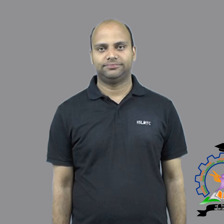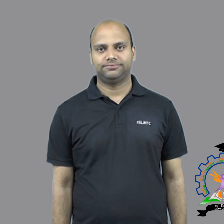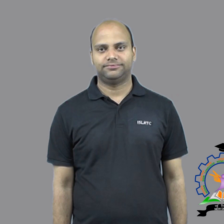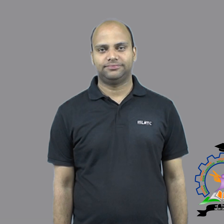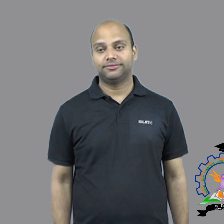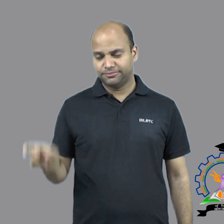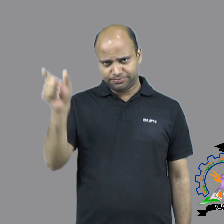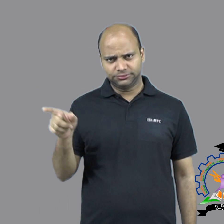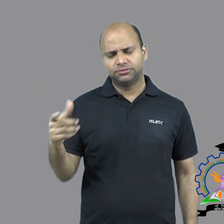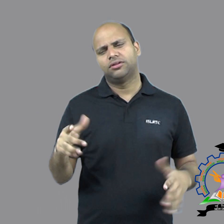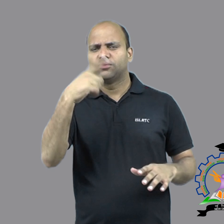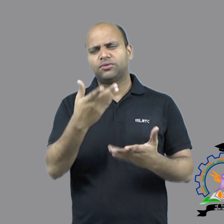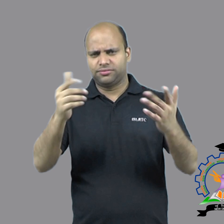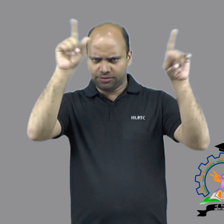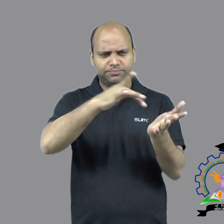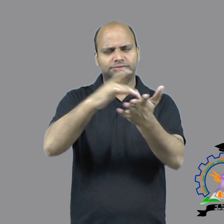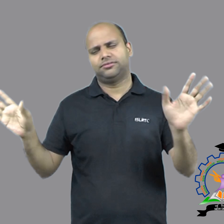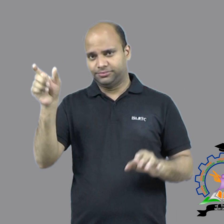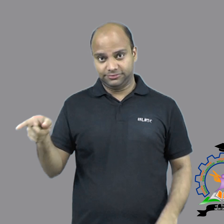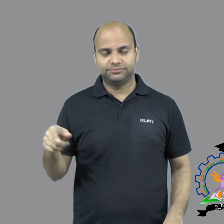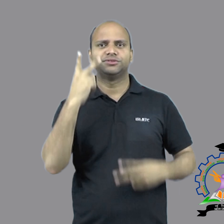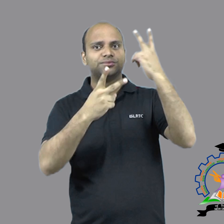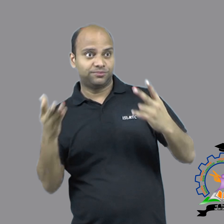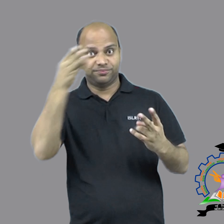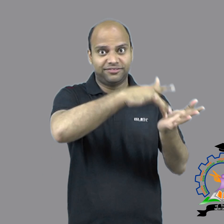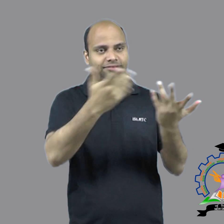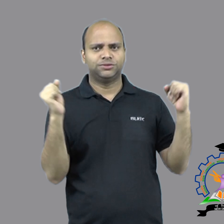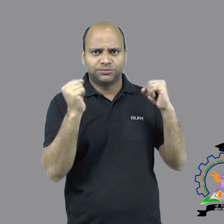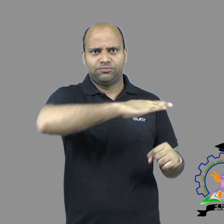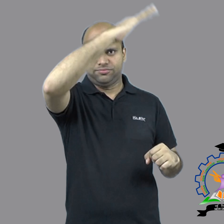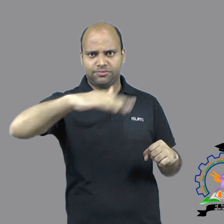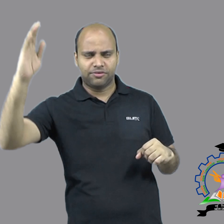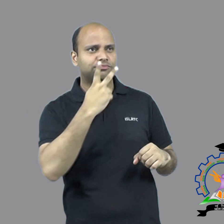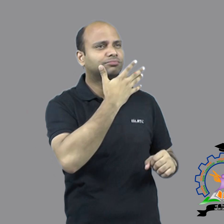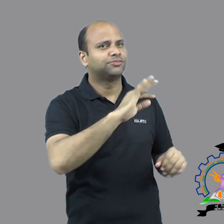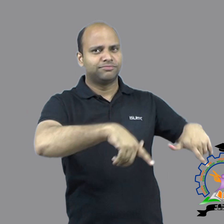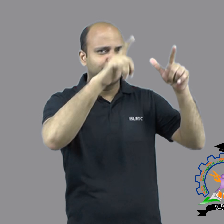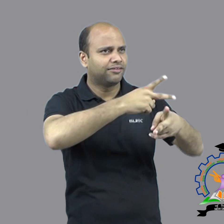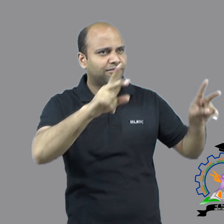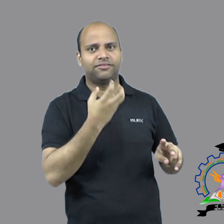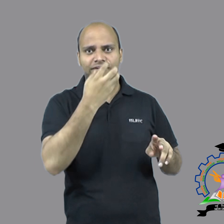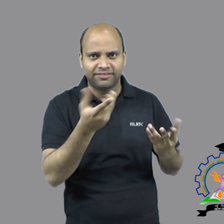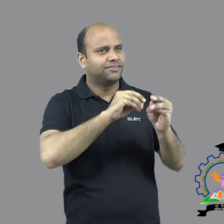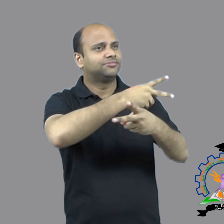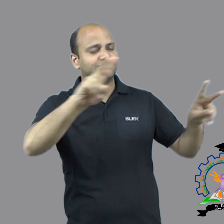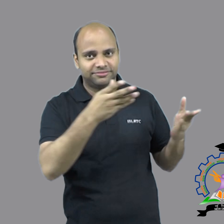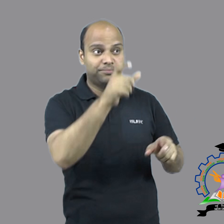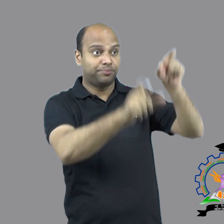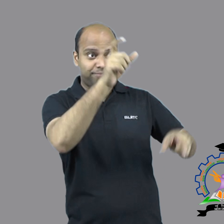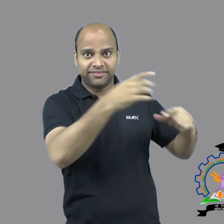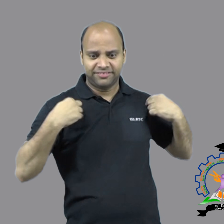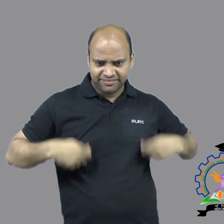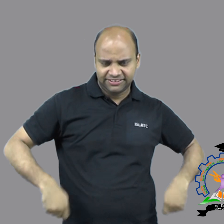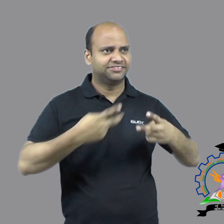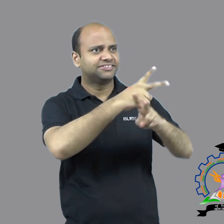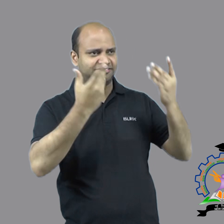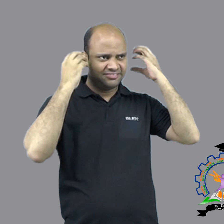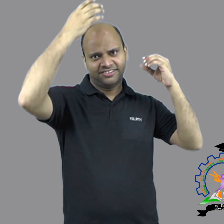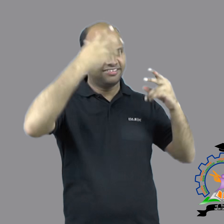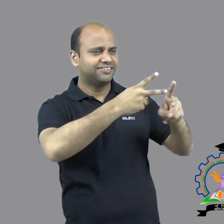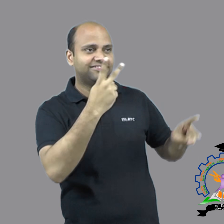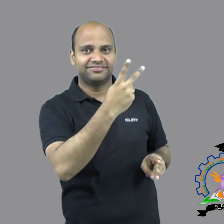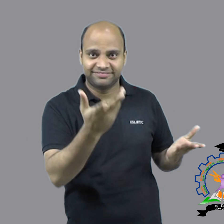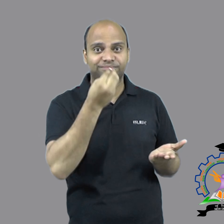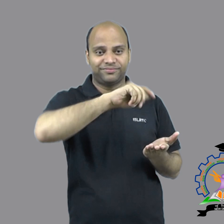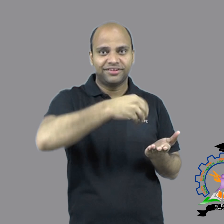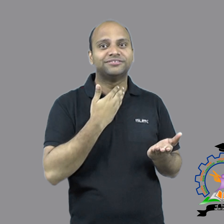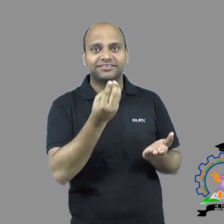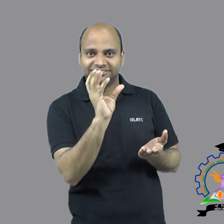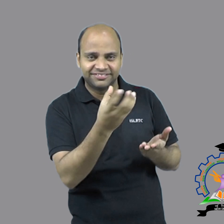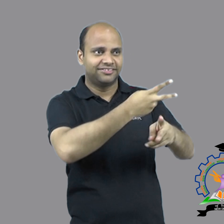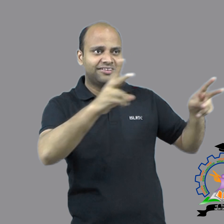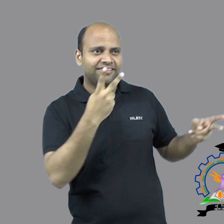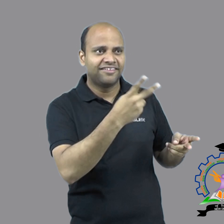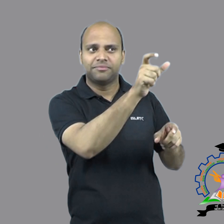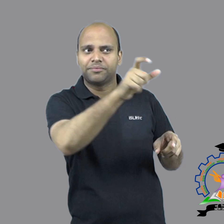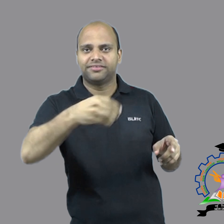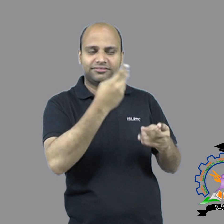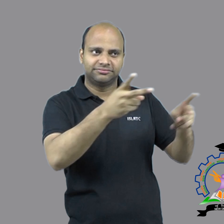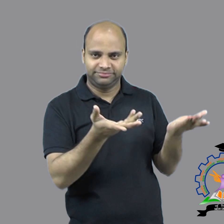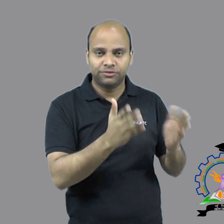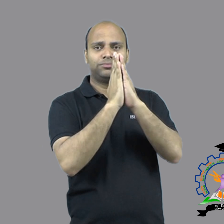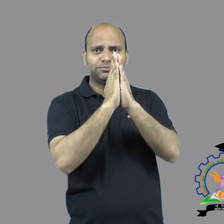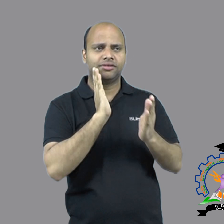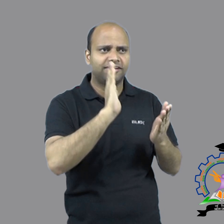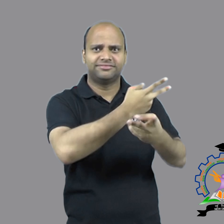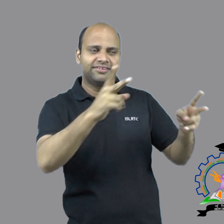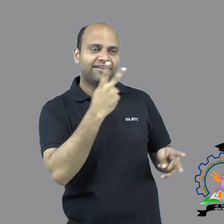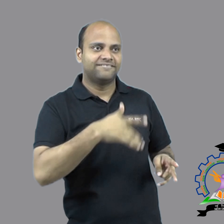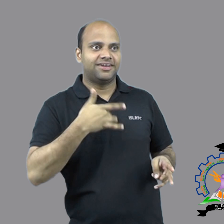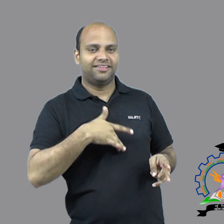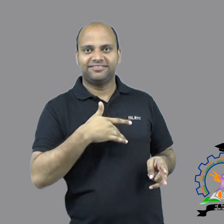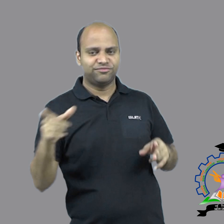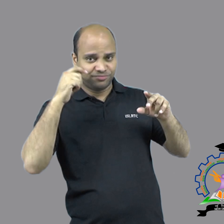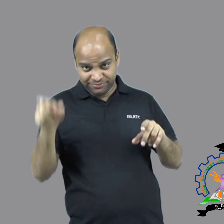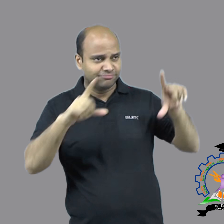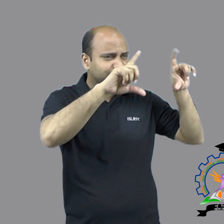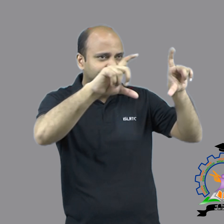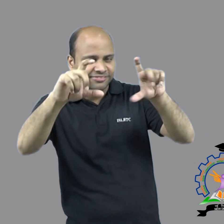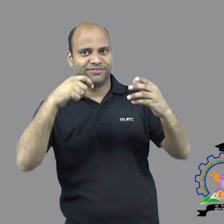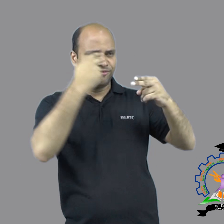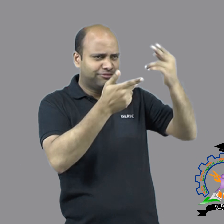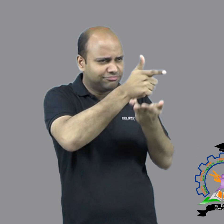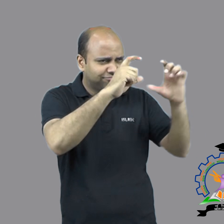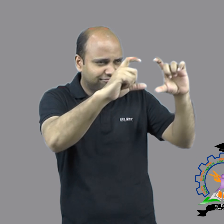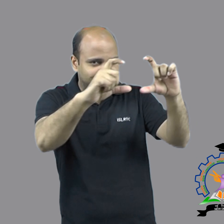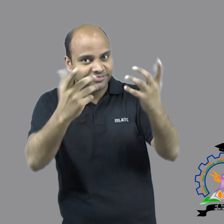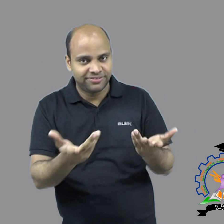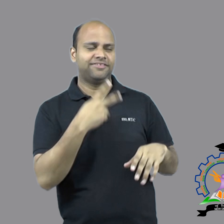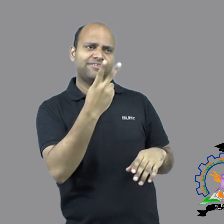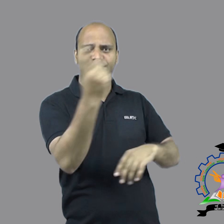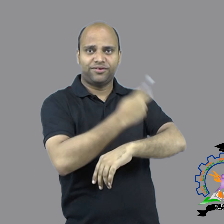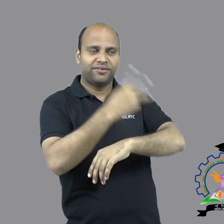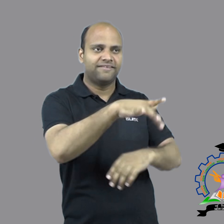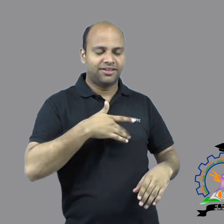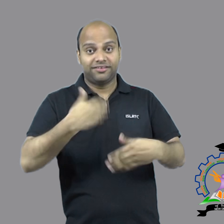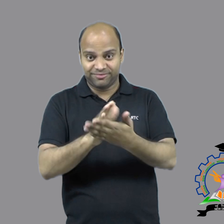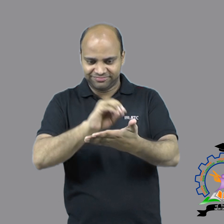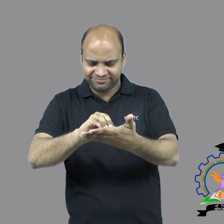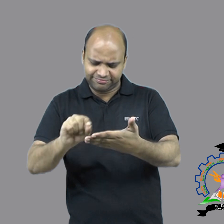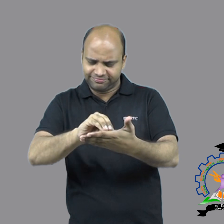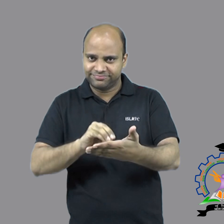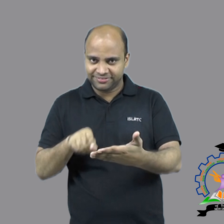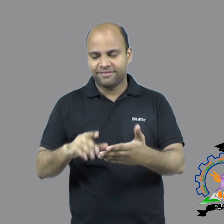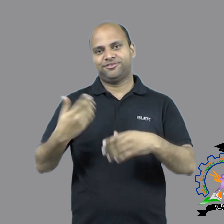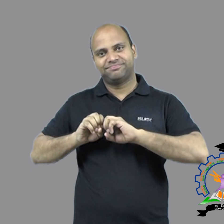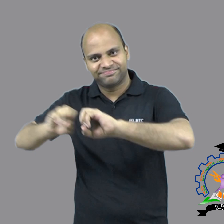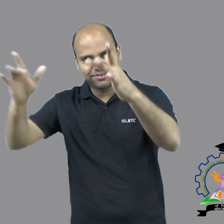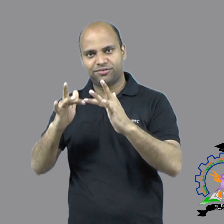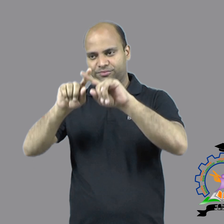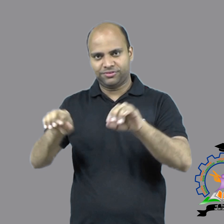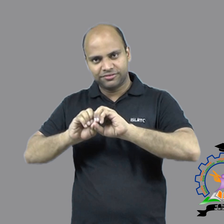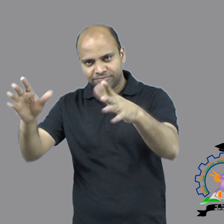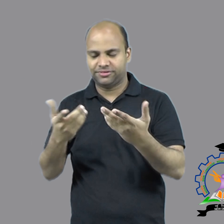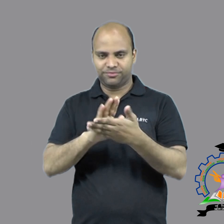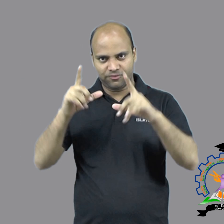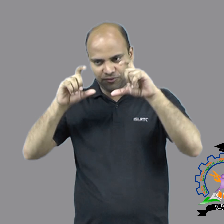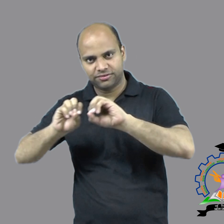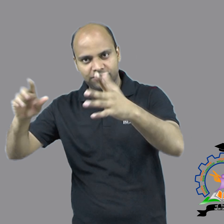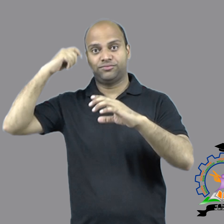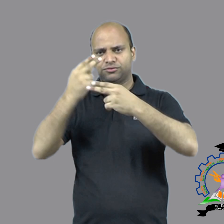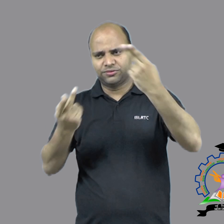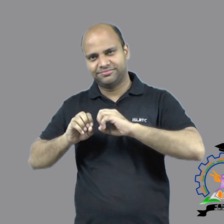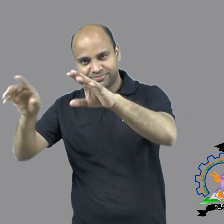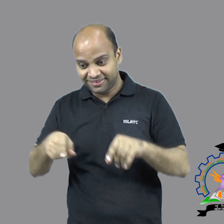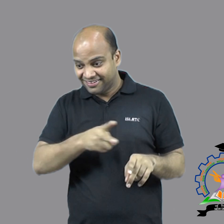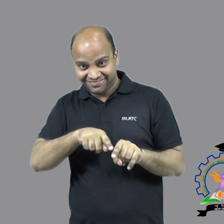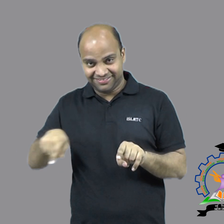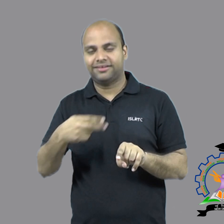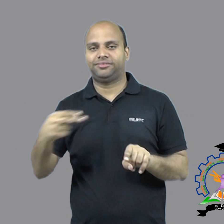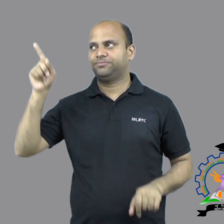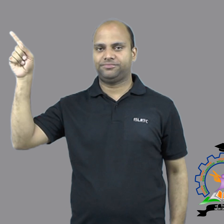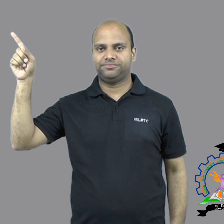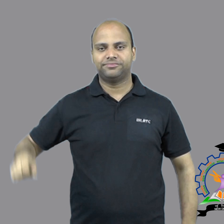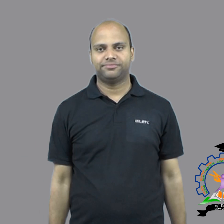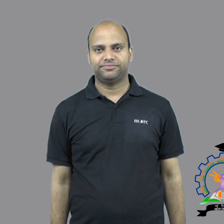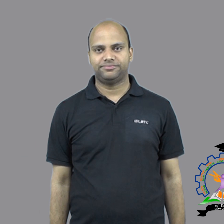Travelogue